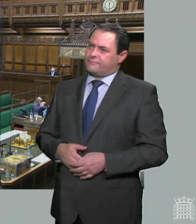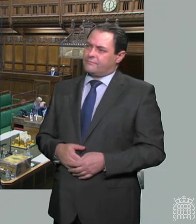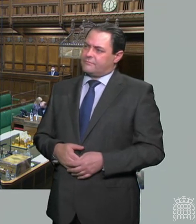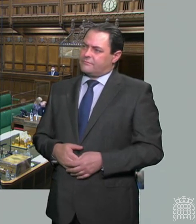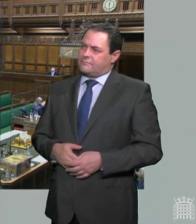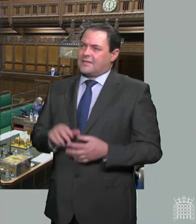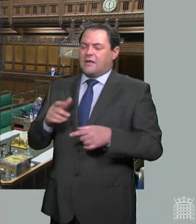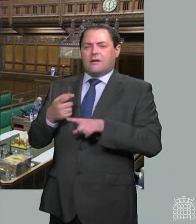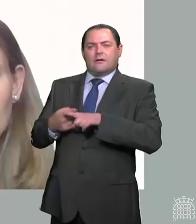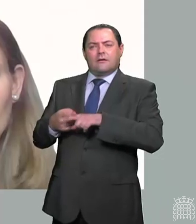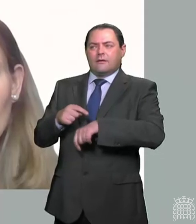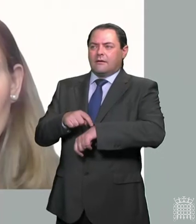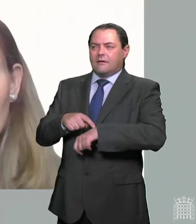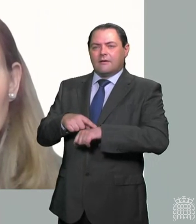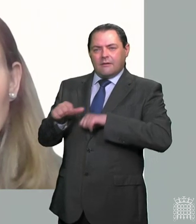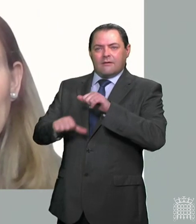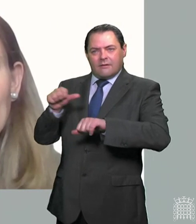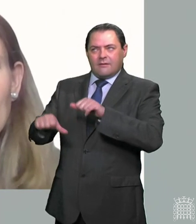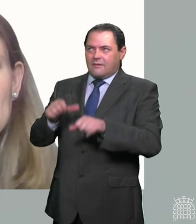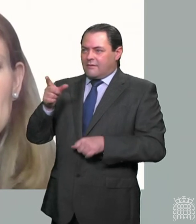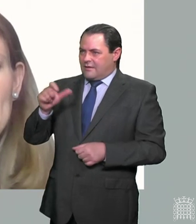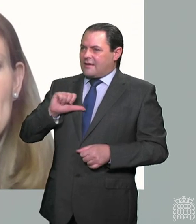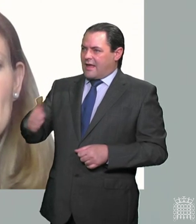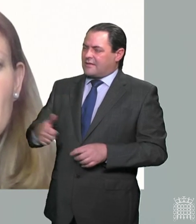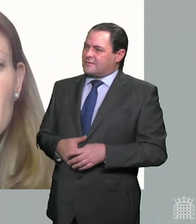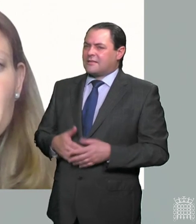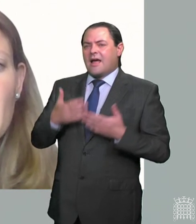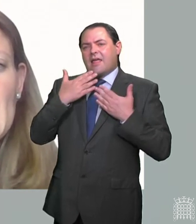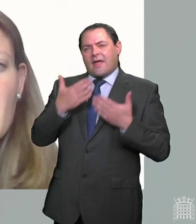Let us see if we can pick up the pace.